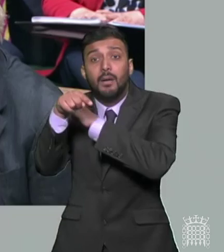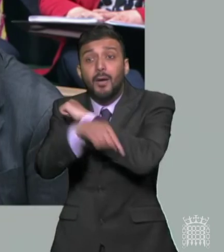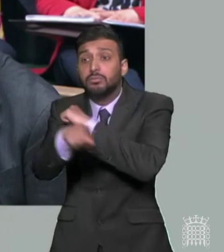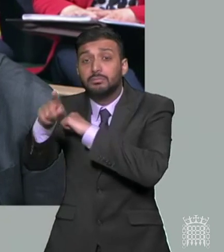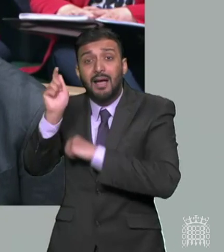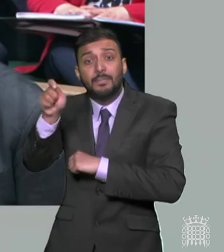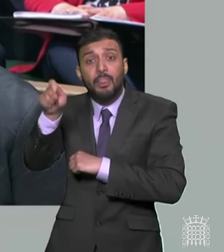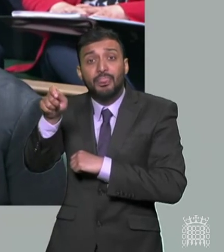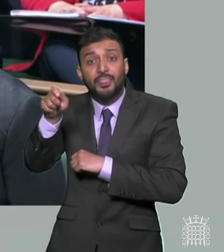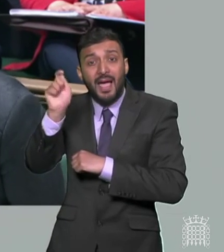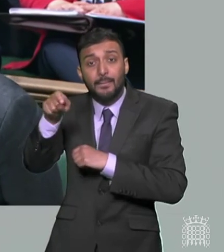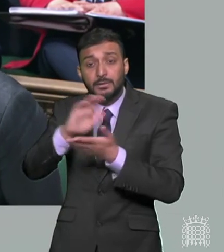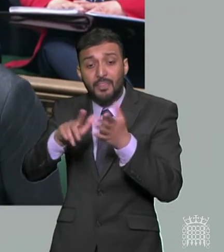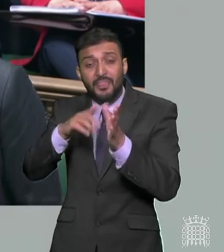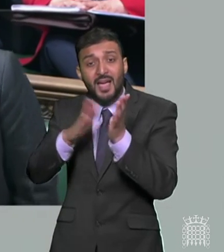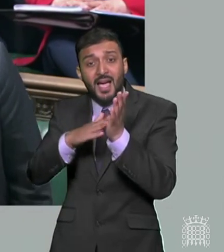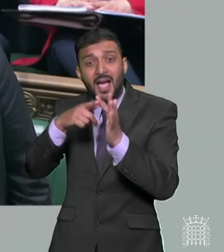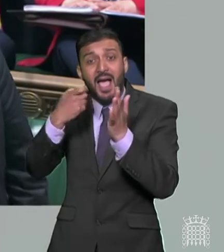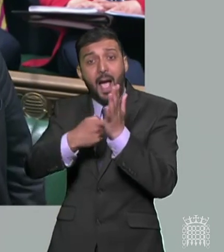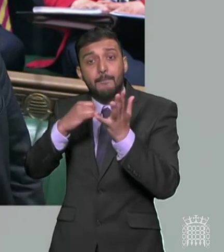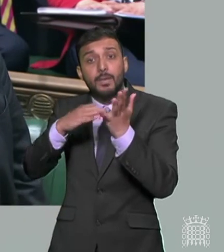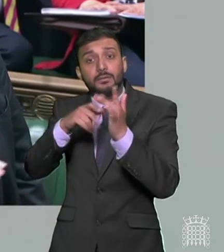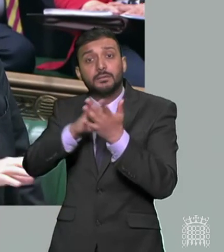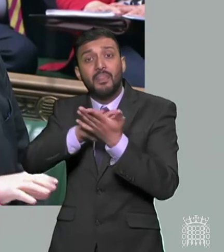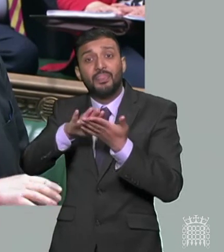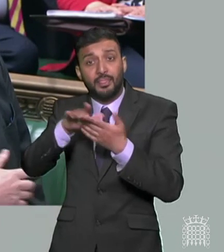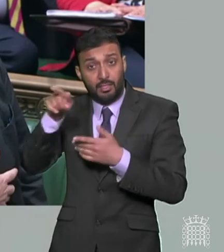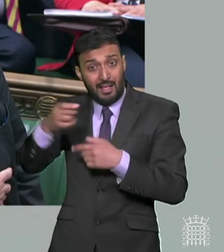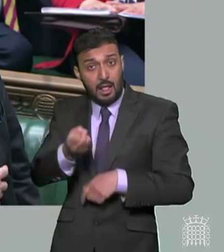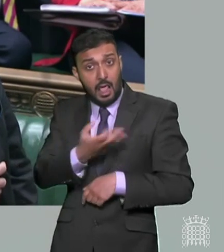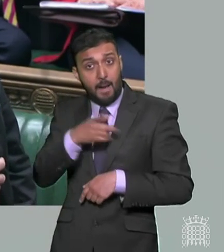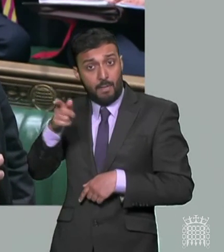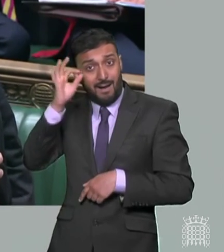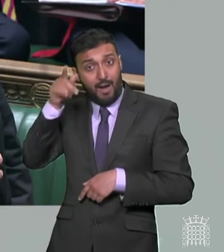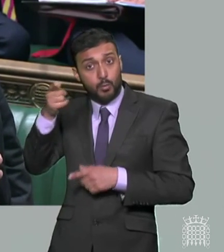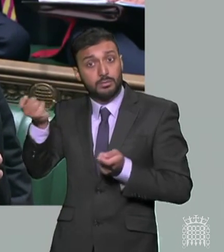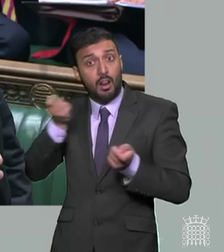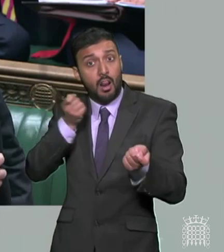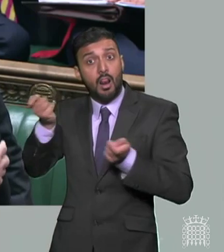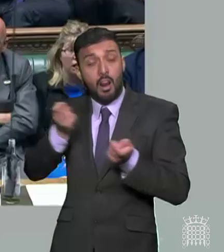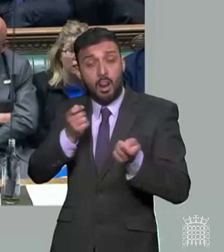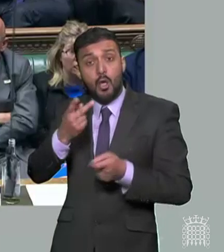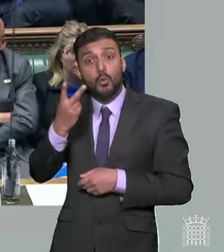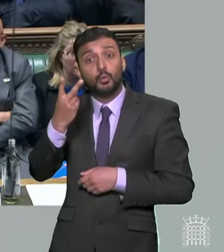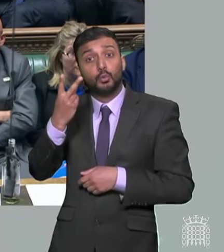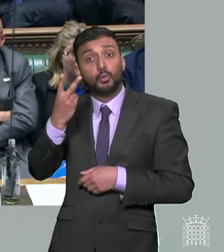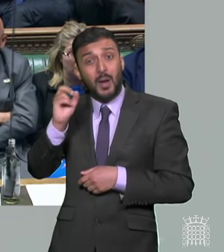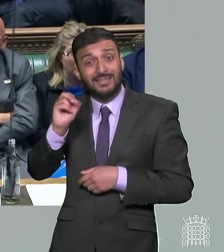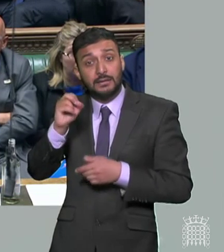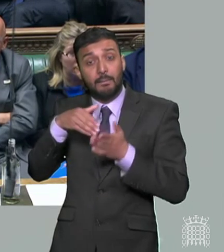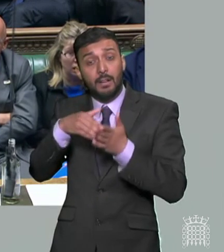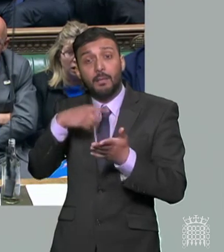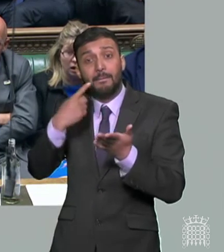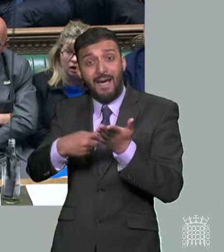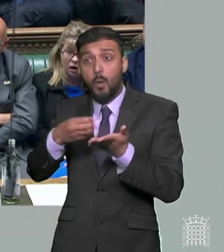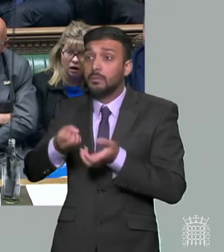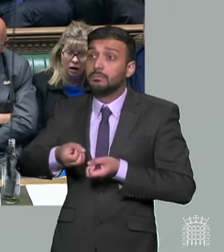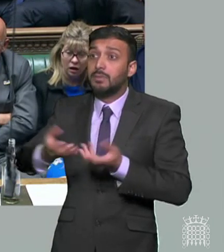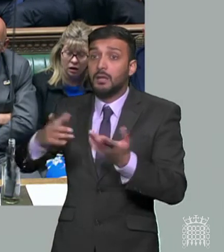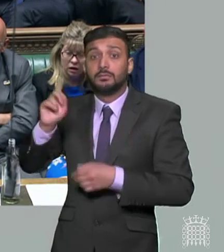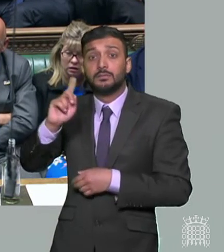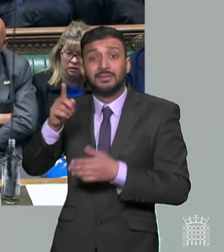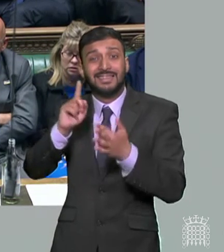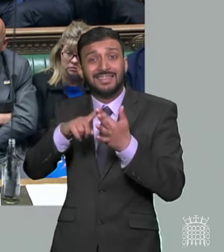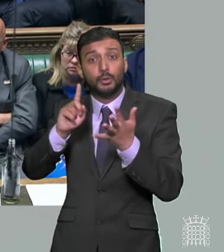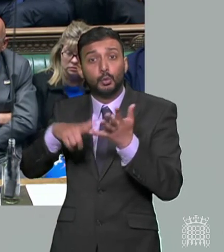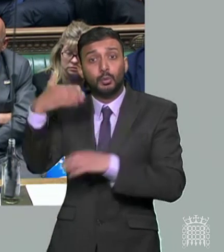Labour-run Hammersmith Council spent £27,000 on EU flags three years after the referendum.